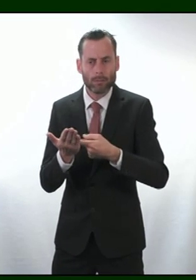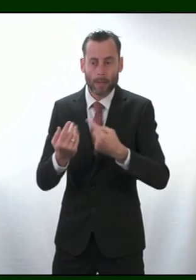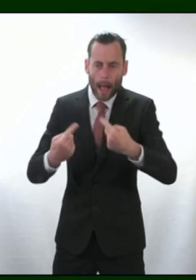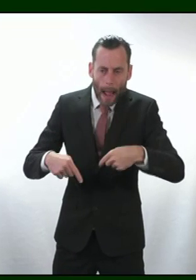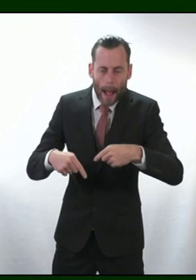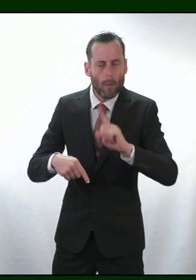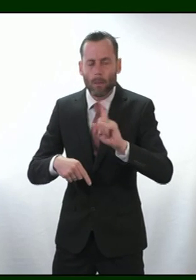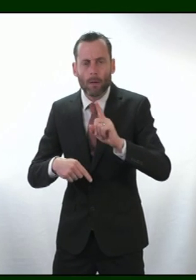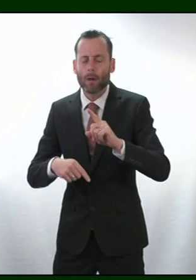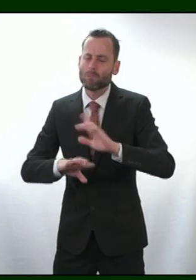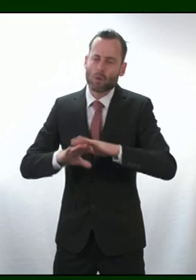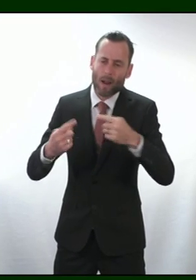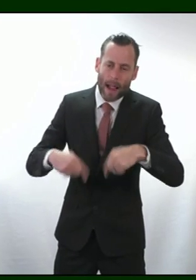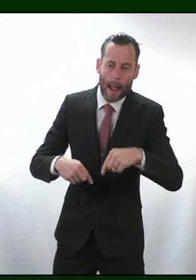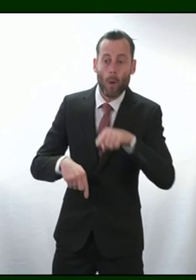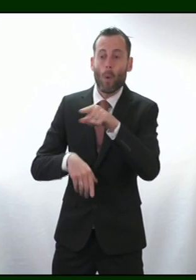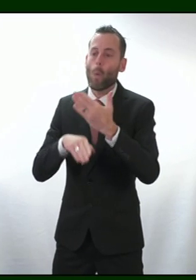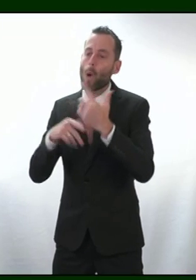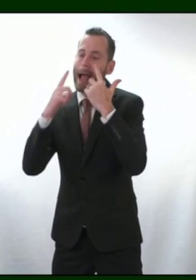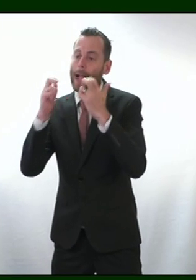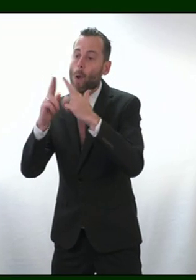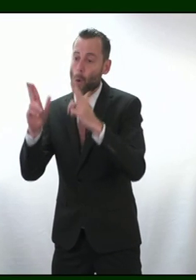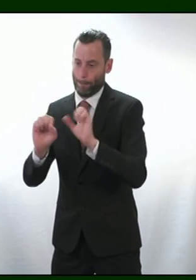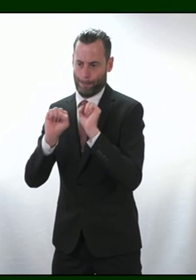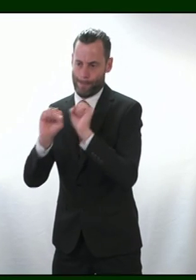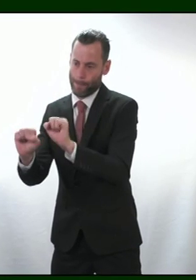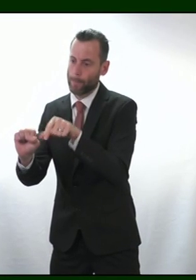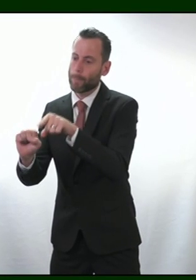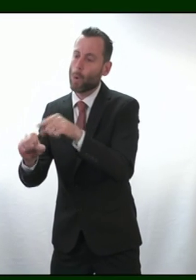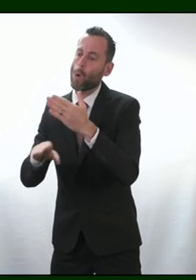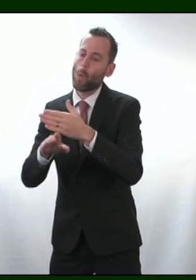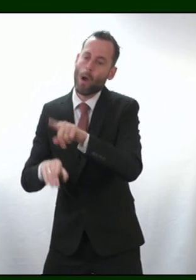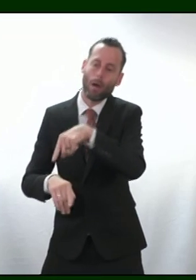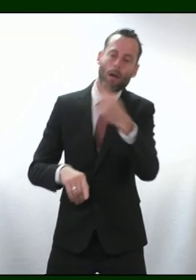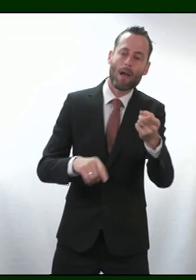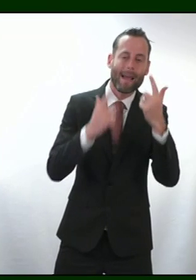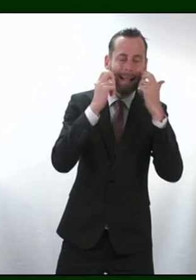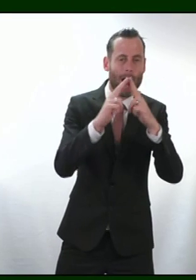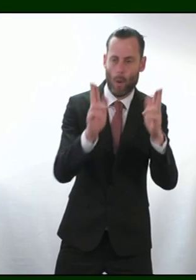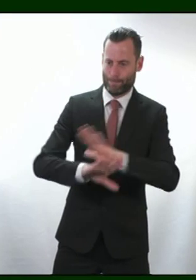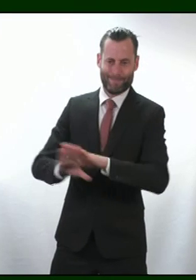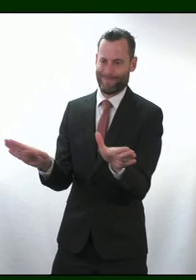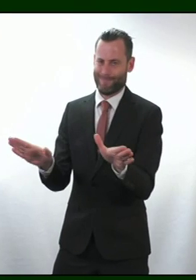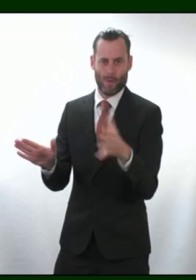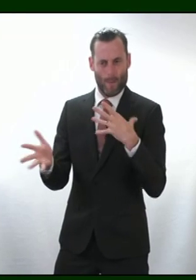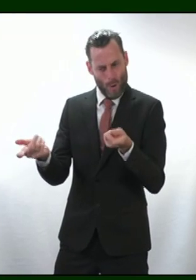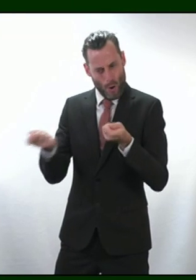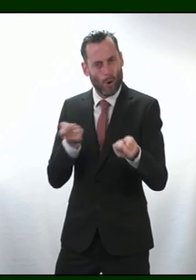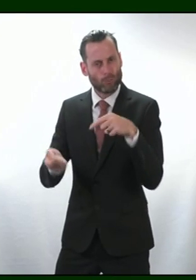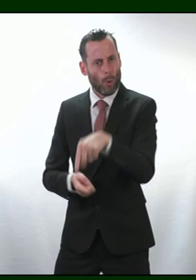We want to make sure that we protect care homes from further infections, and that is the right thing to do.